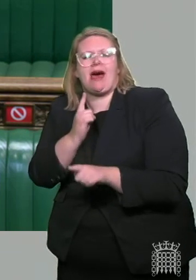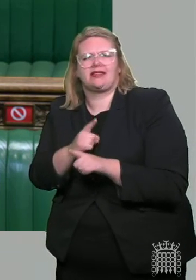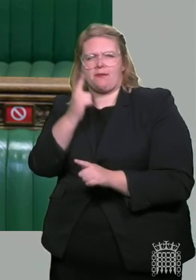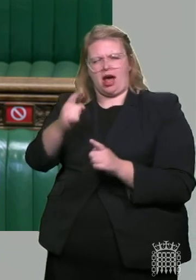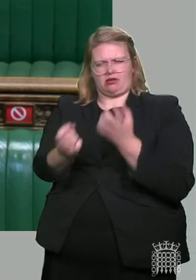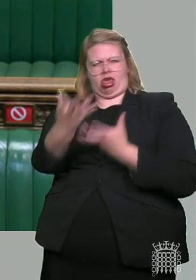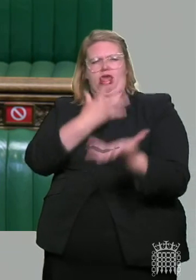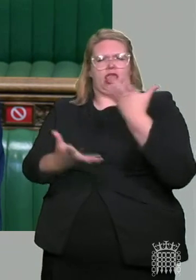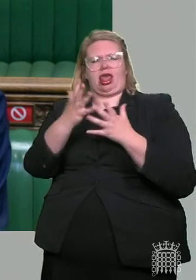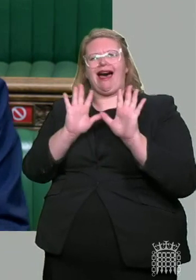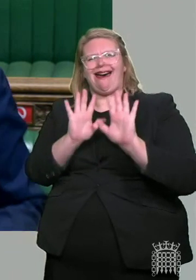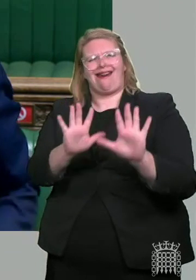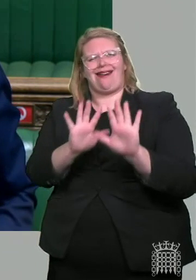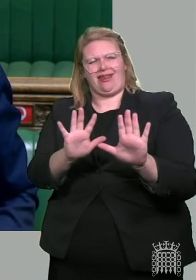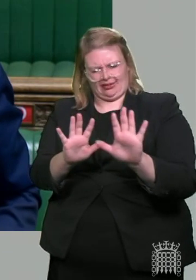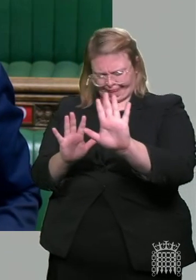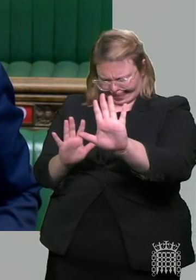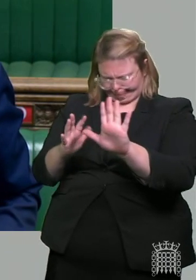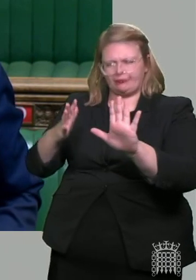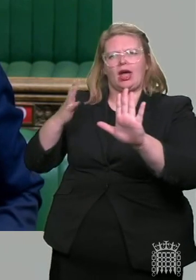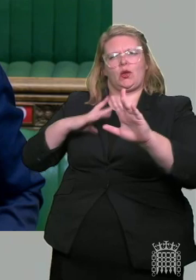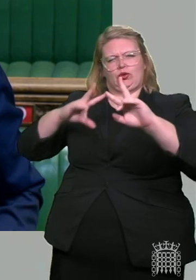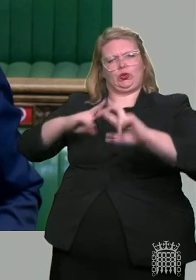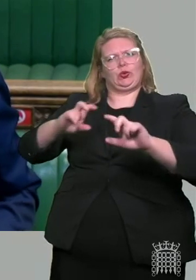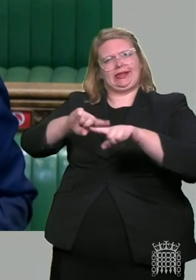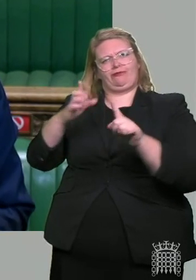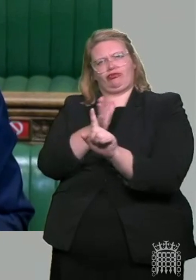Let me ask it a different way.